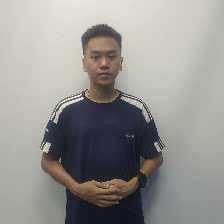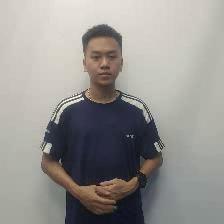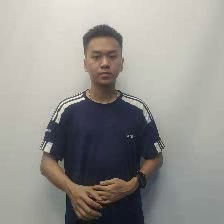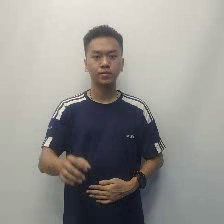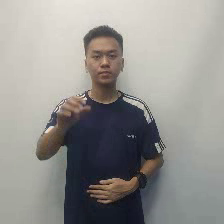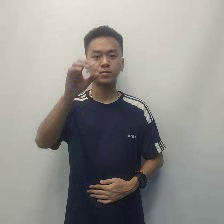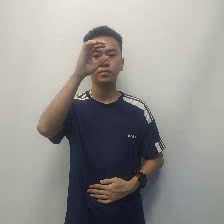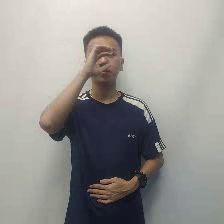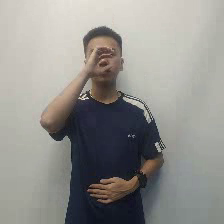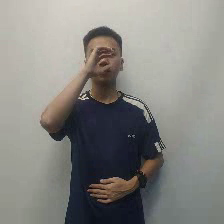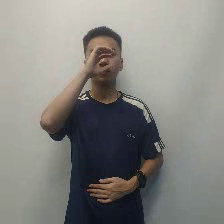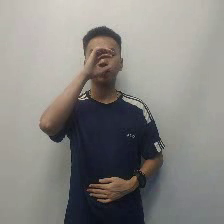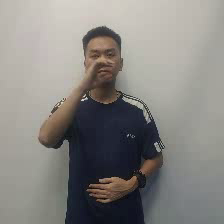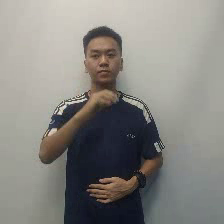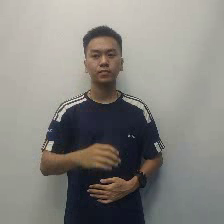Uống